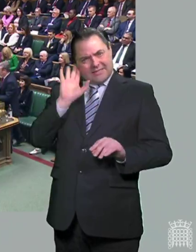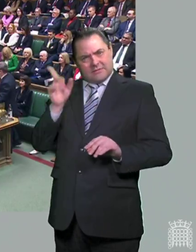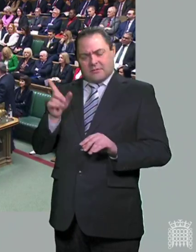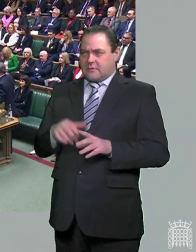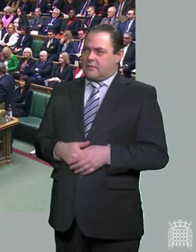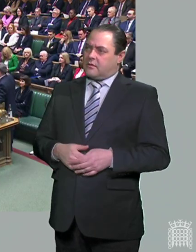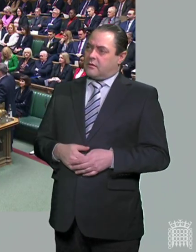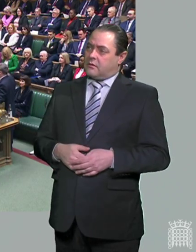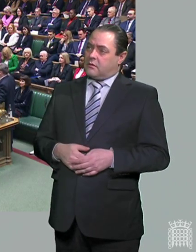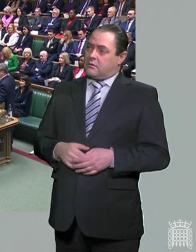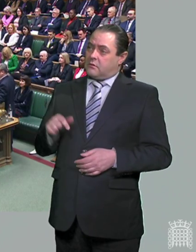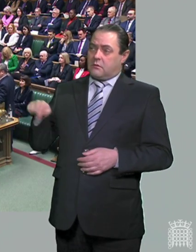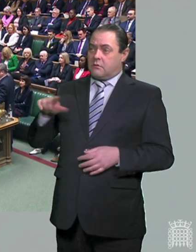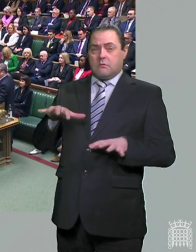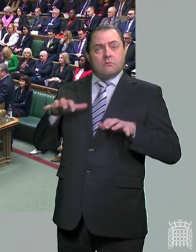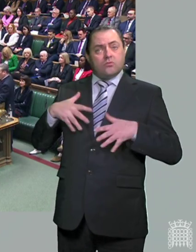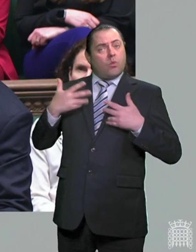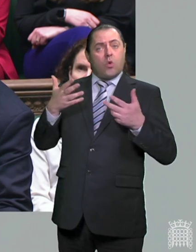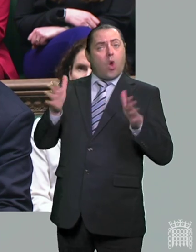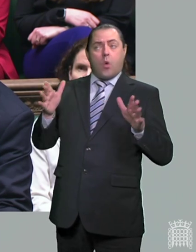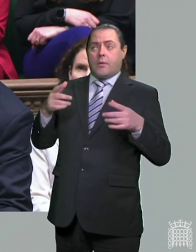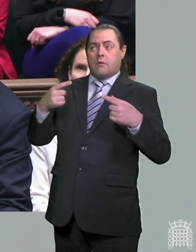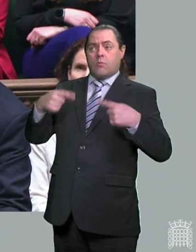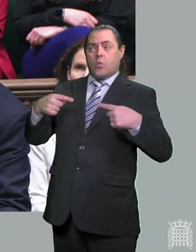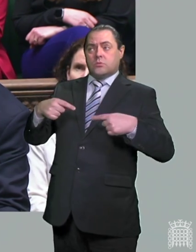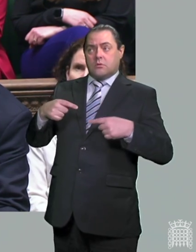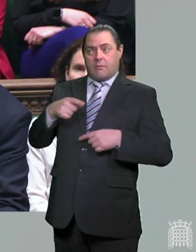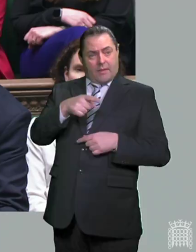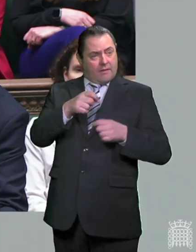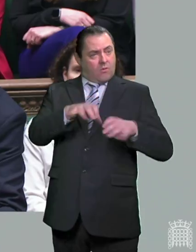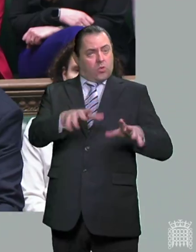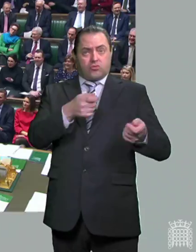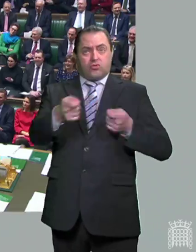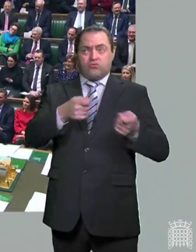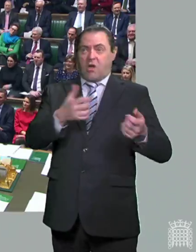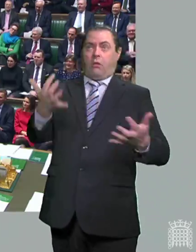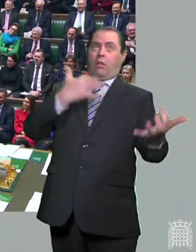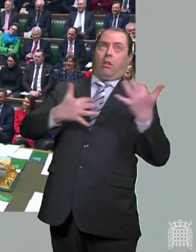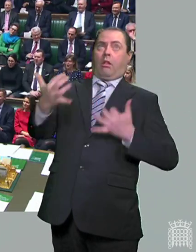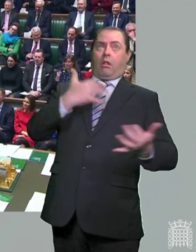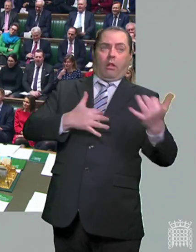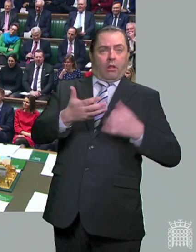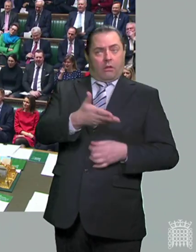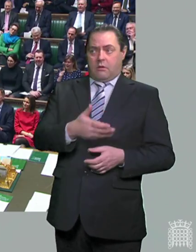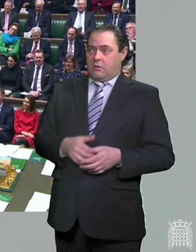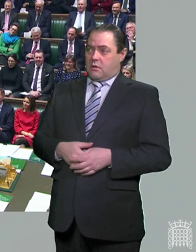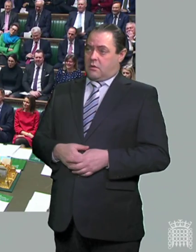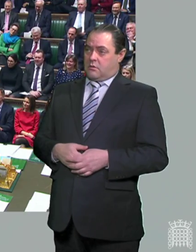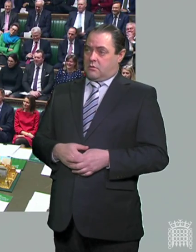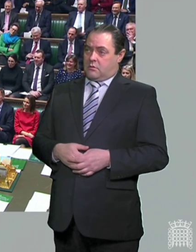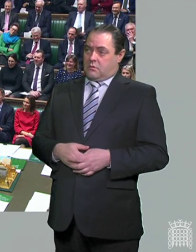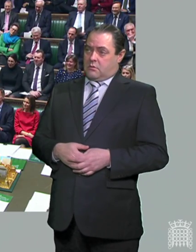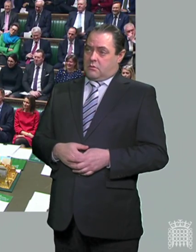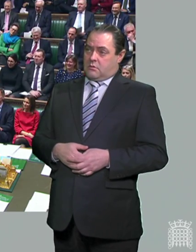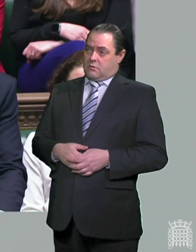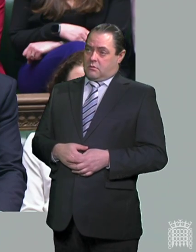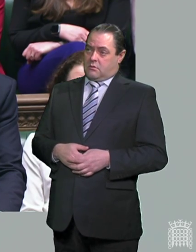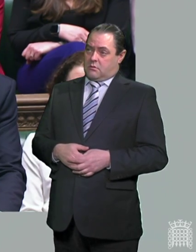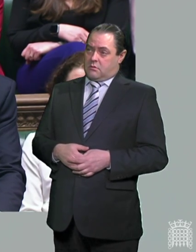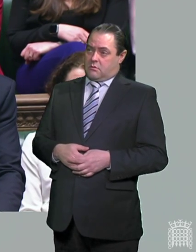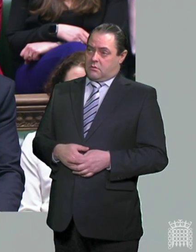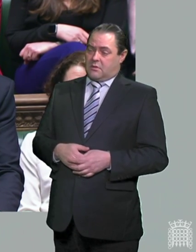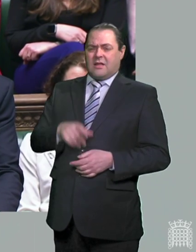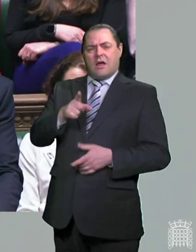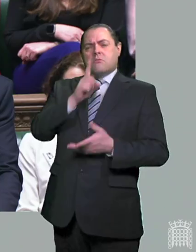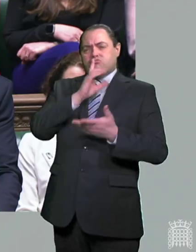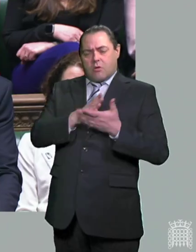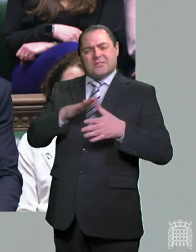Nobody on the Labour Benches wants open borders. Those on the Conservative Benches have lost control of the borders.